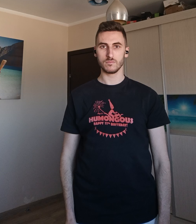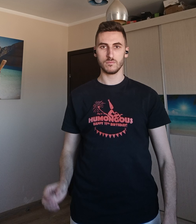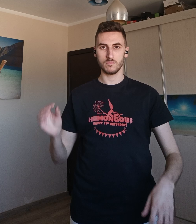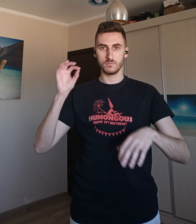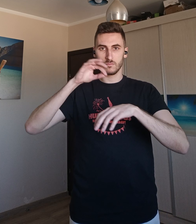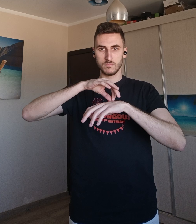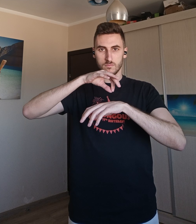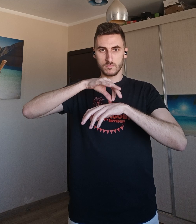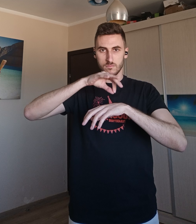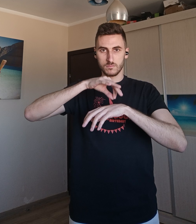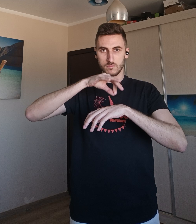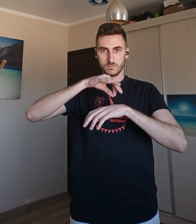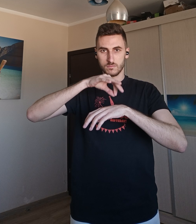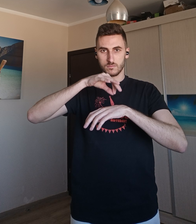רופא